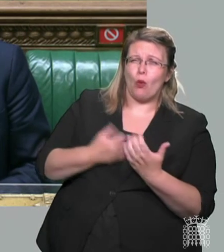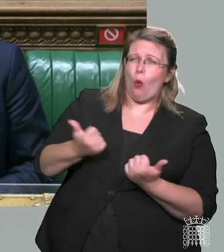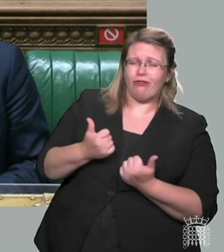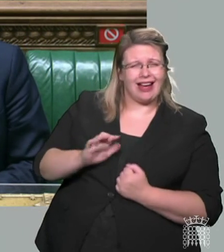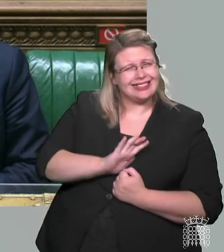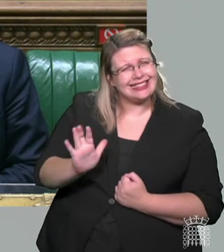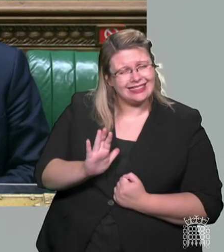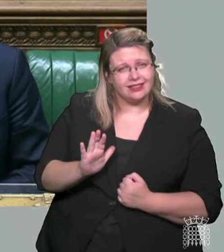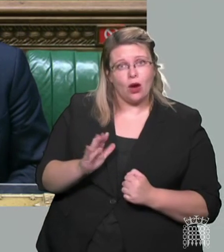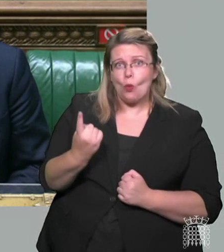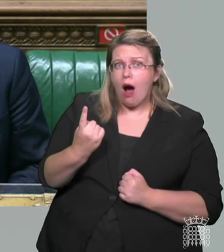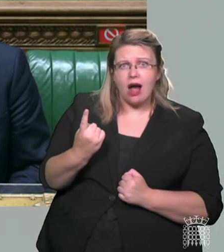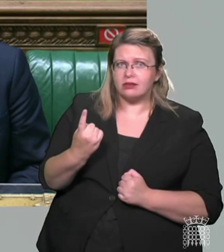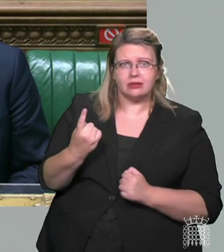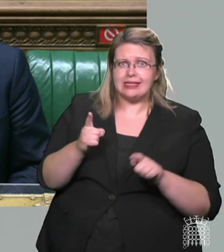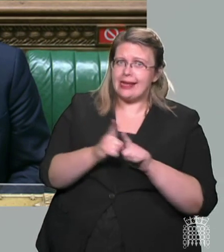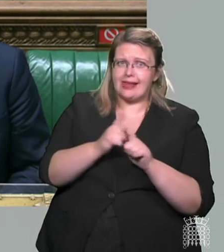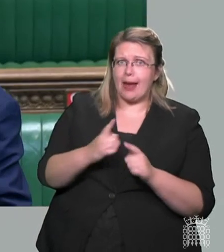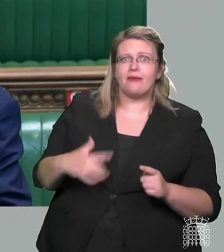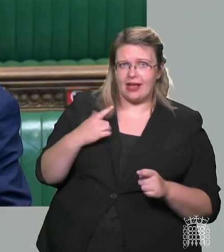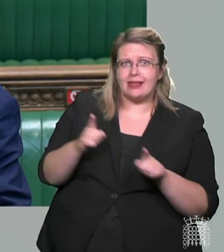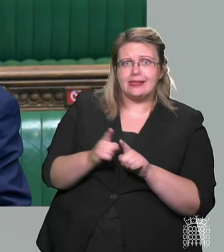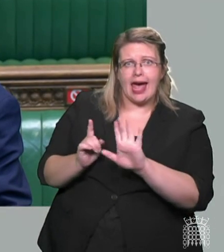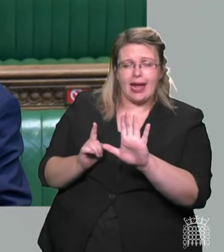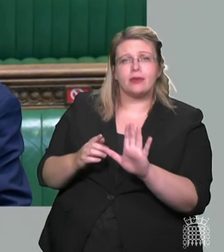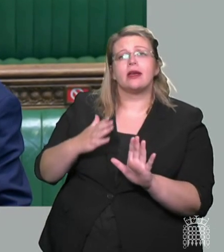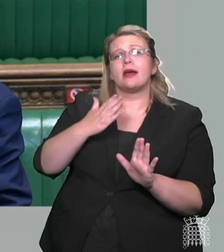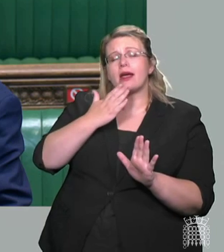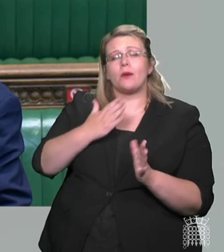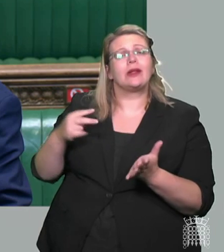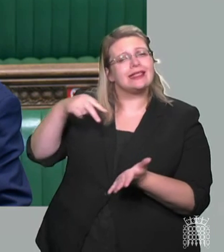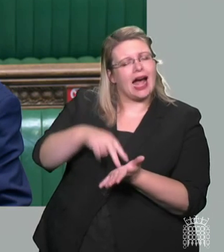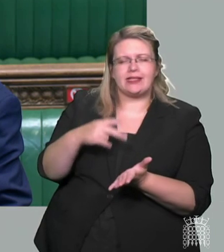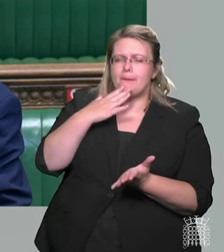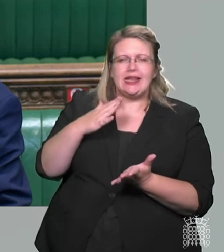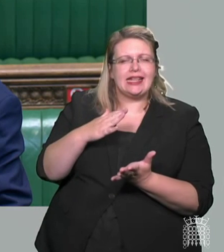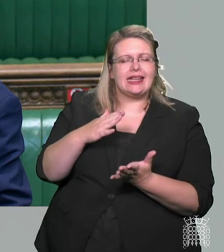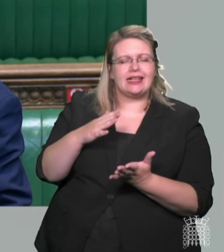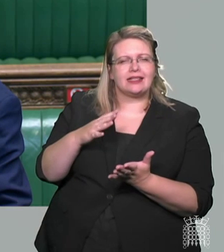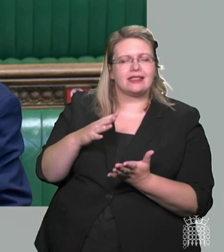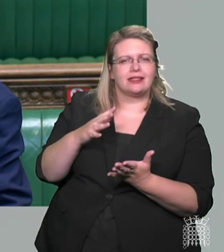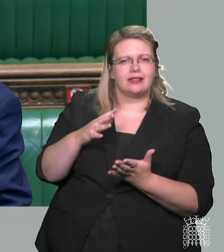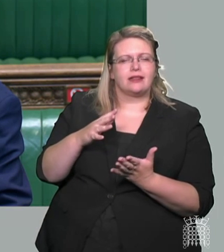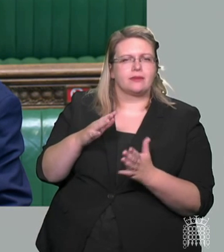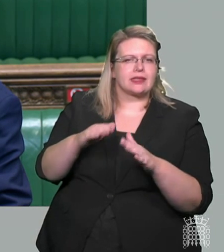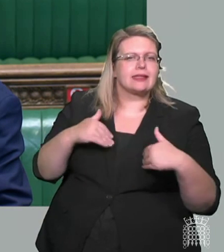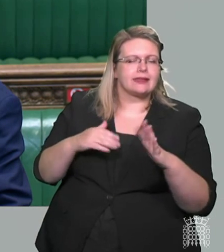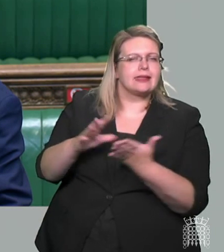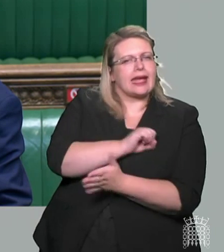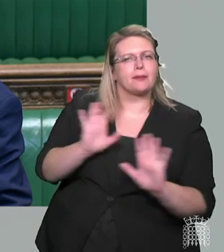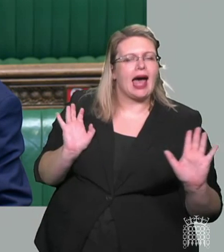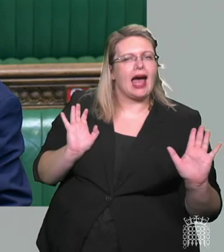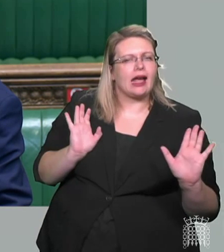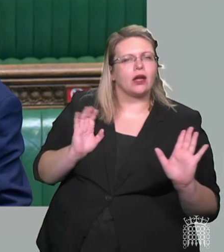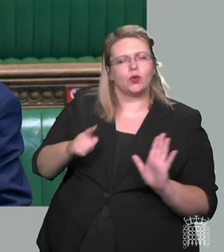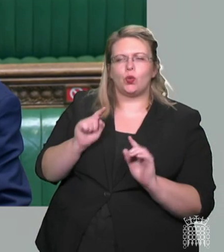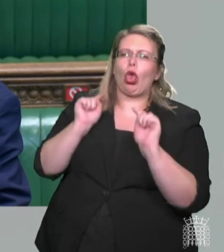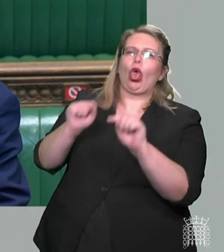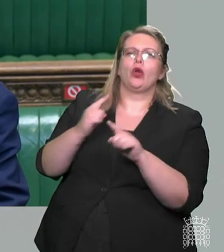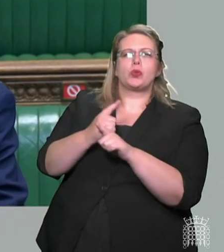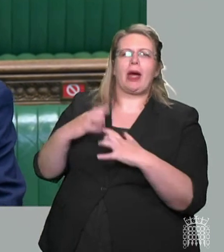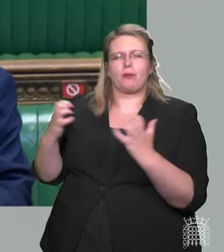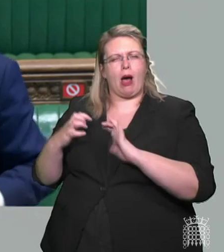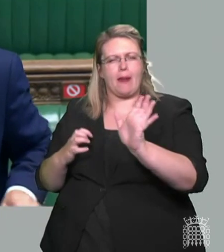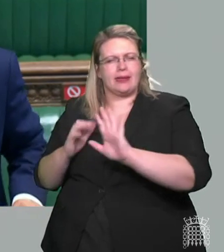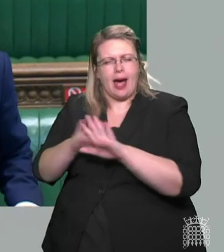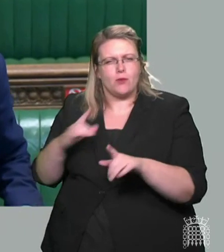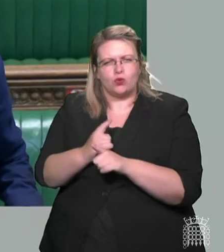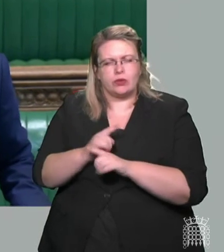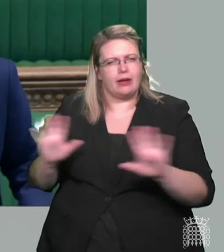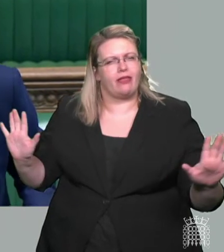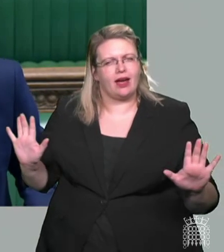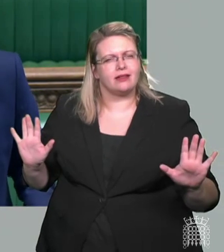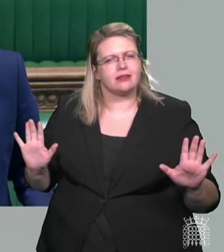I ask the Prime Minister to withdraw that phrase when he gets up; it is the wrong response to Ollie’s case.